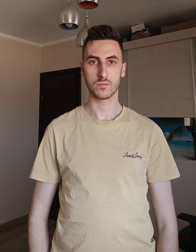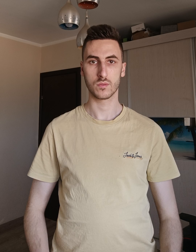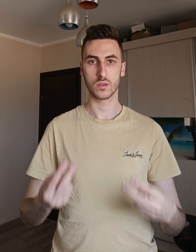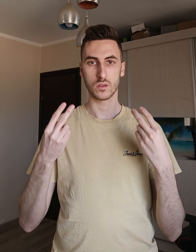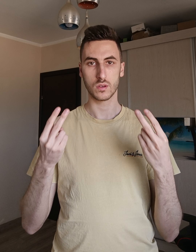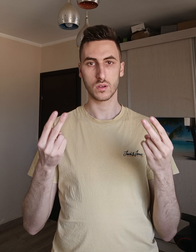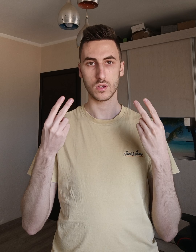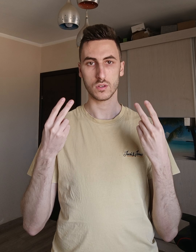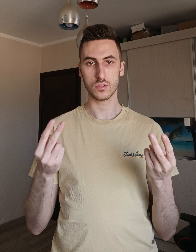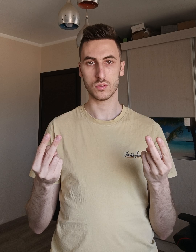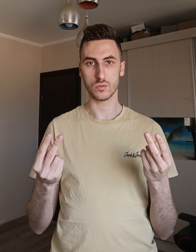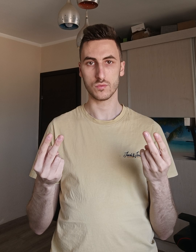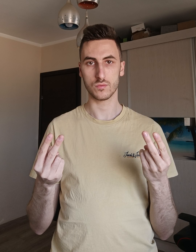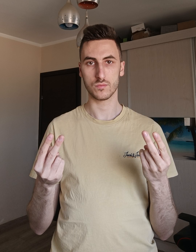חשוב